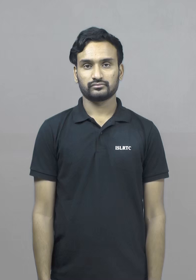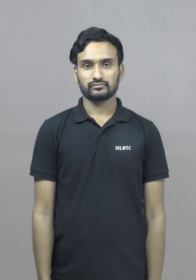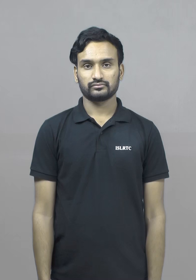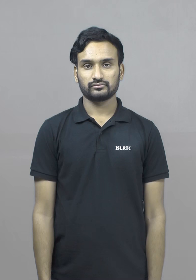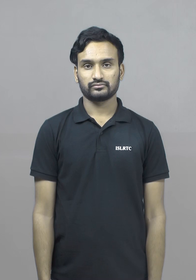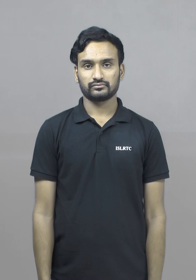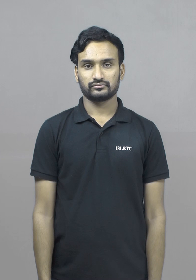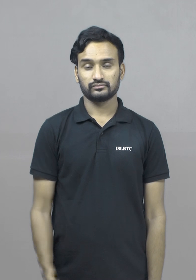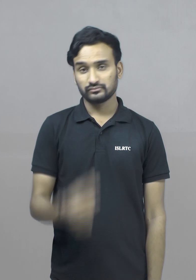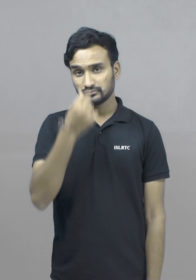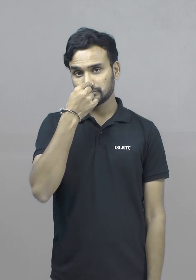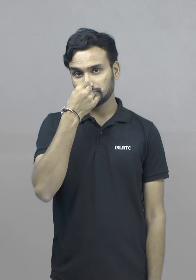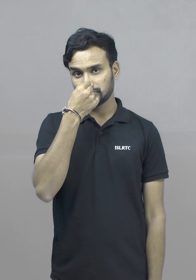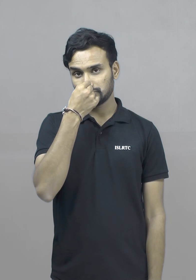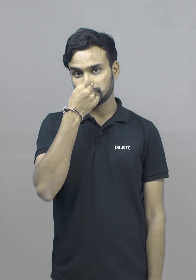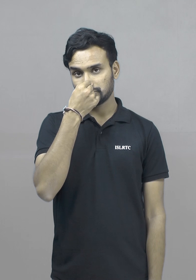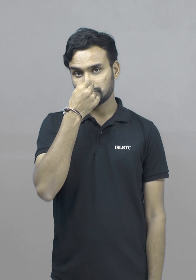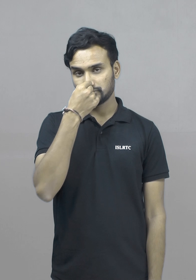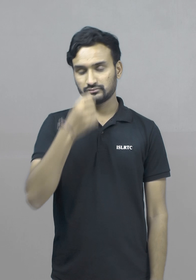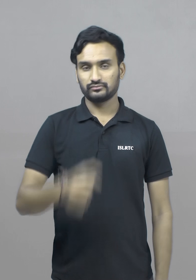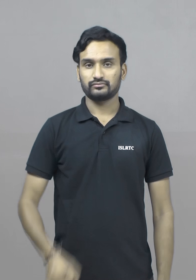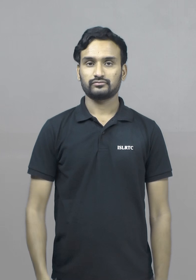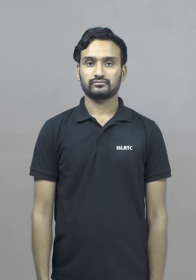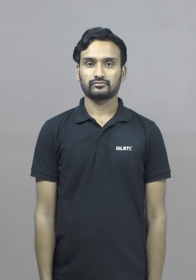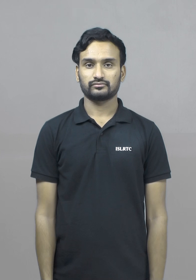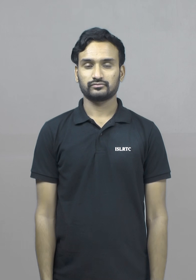Nose